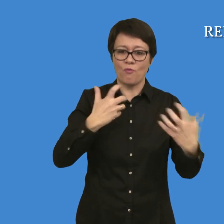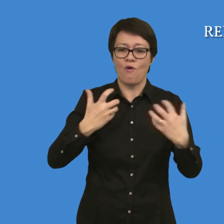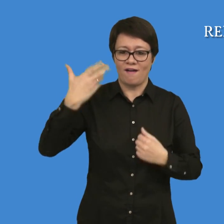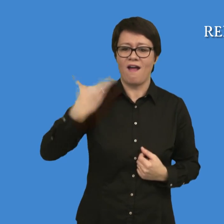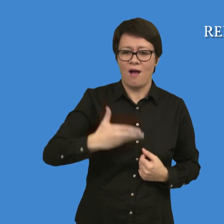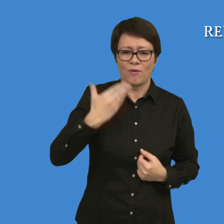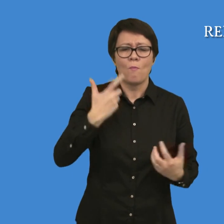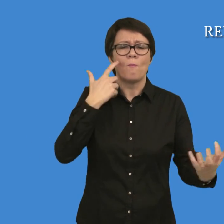importar